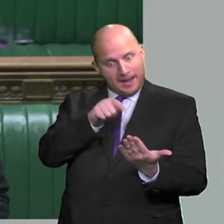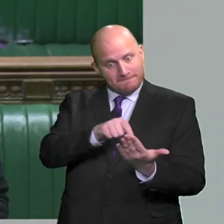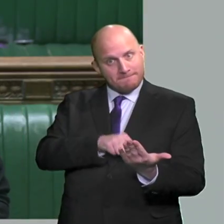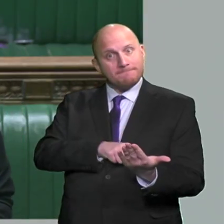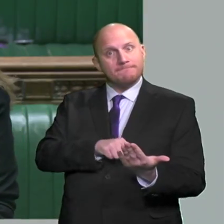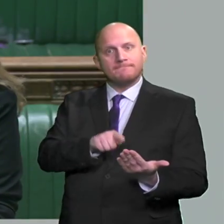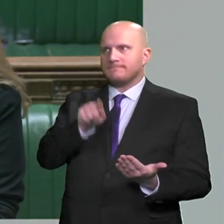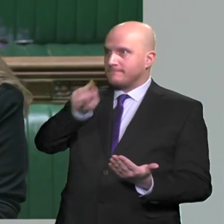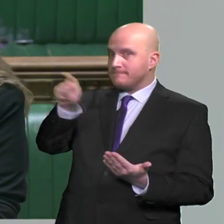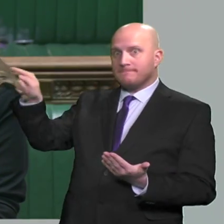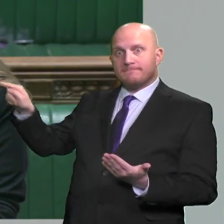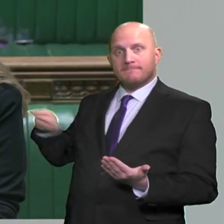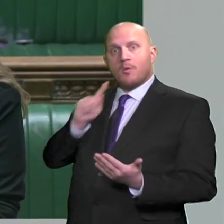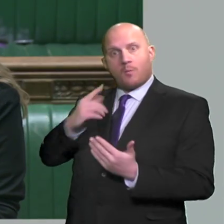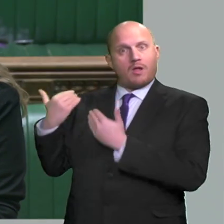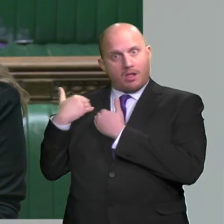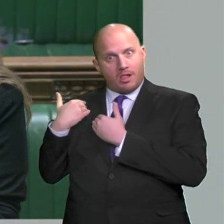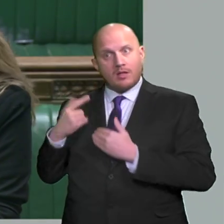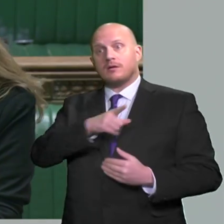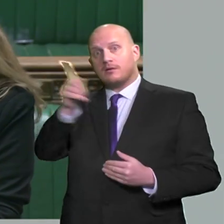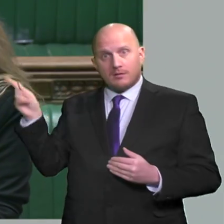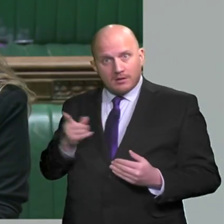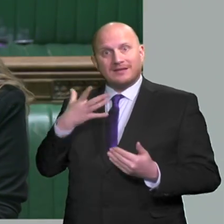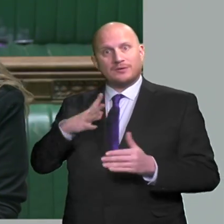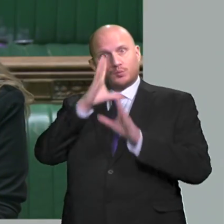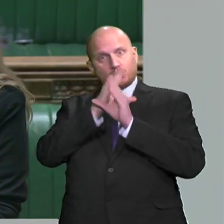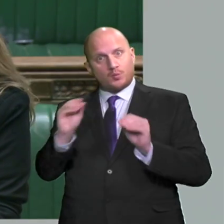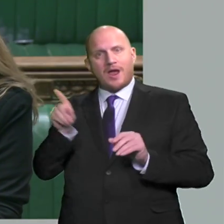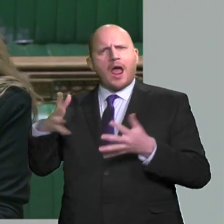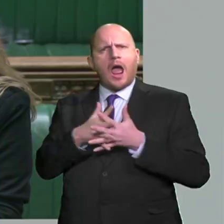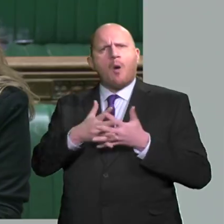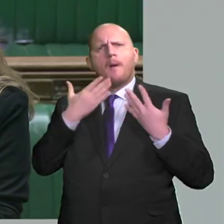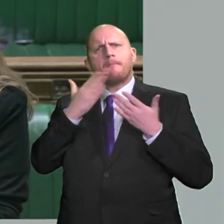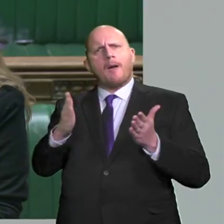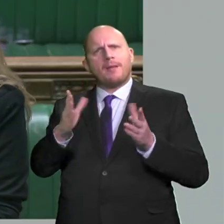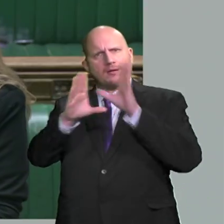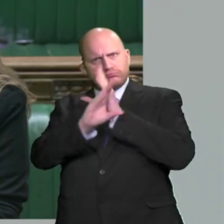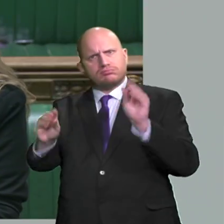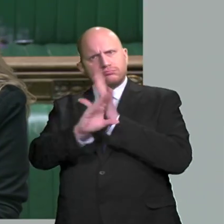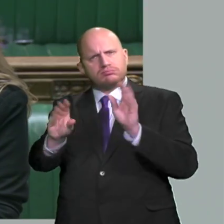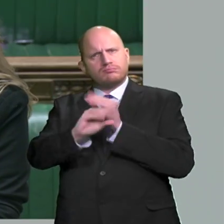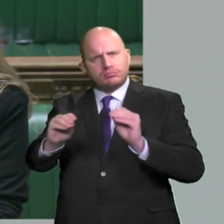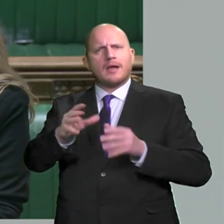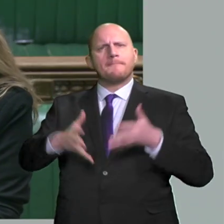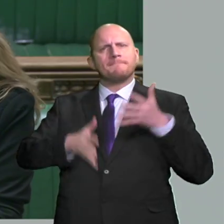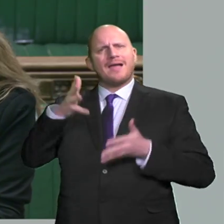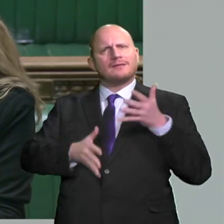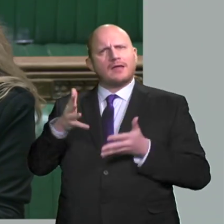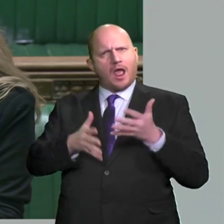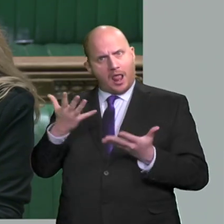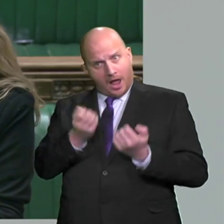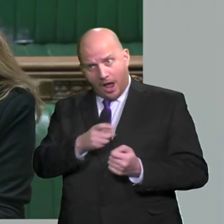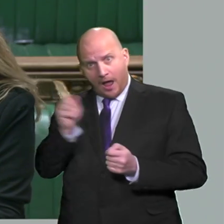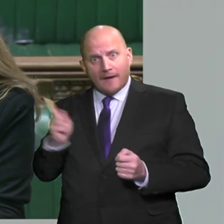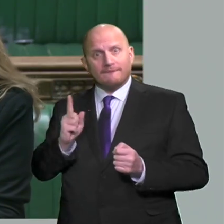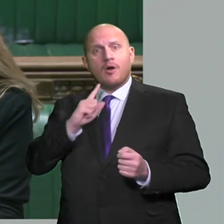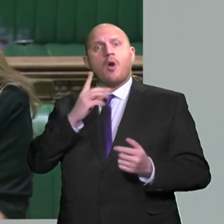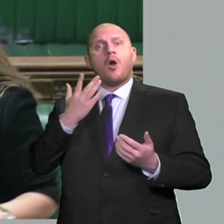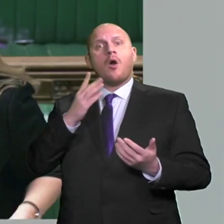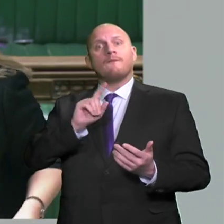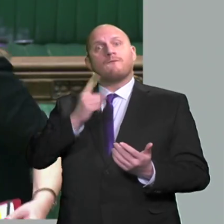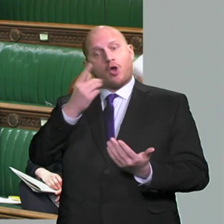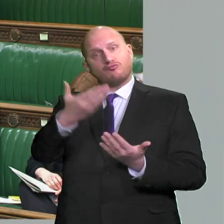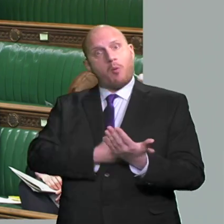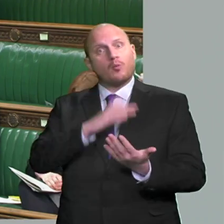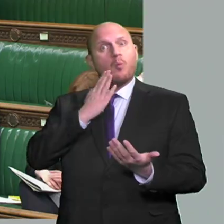They will report on their use of BSL in public communications at the end of the first reporting period on 28 June.